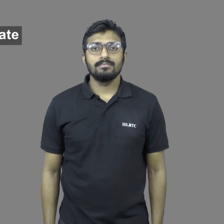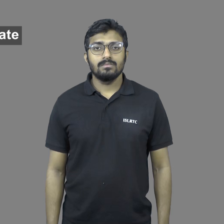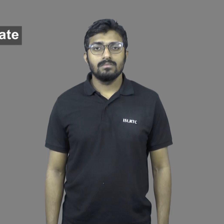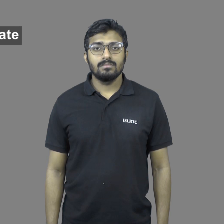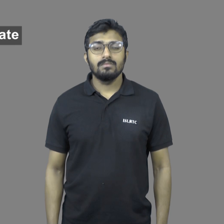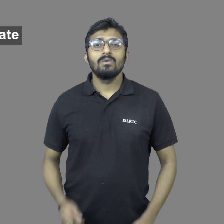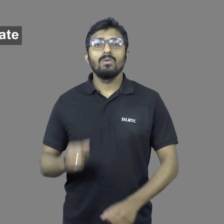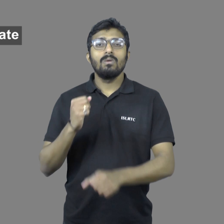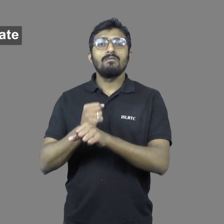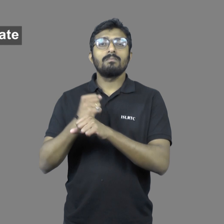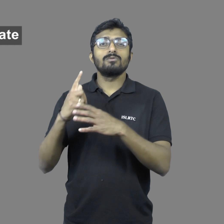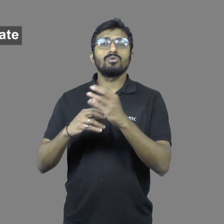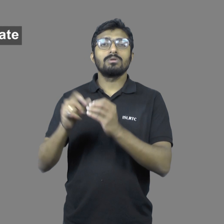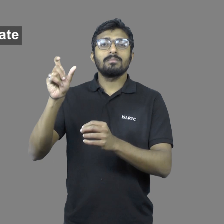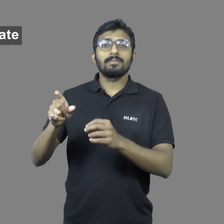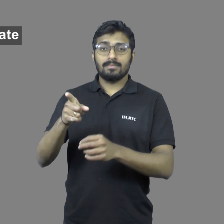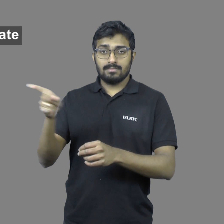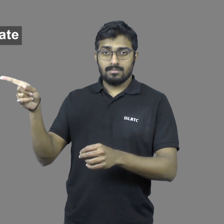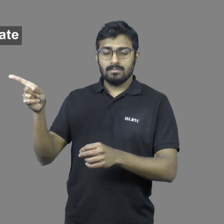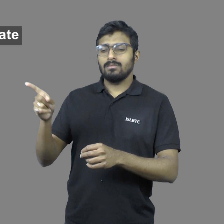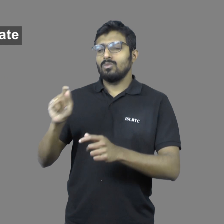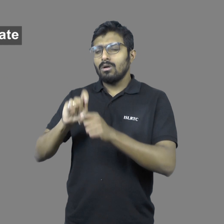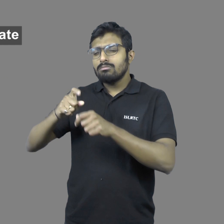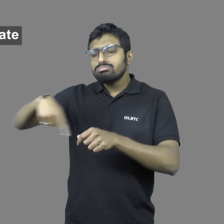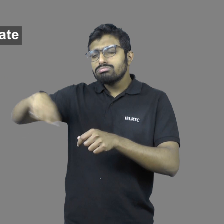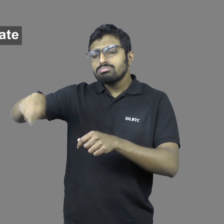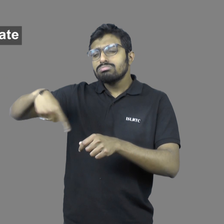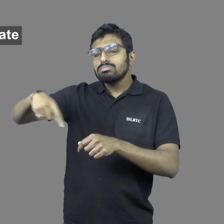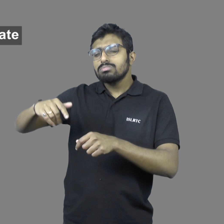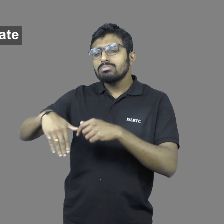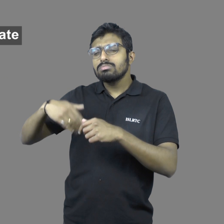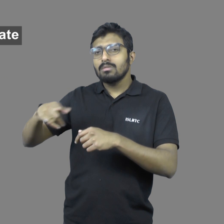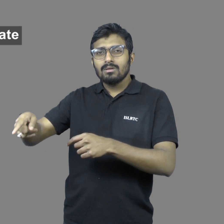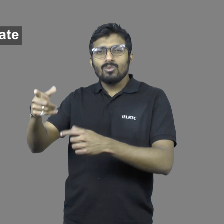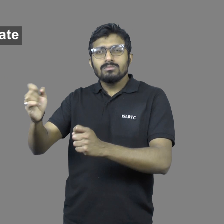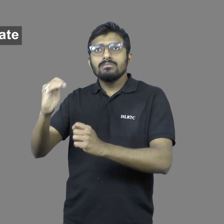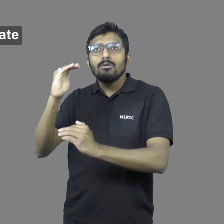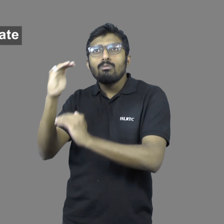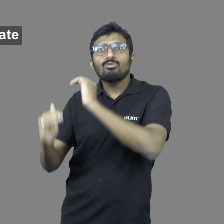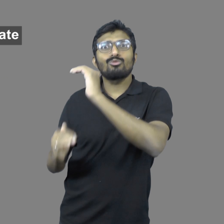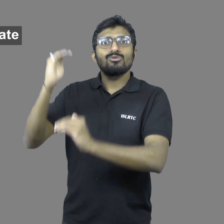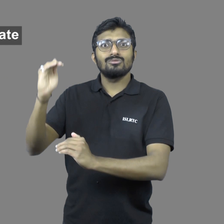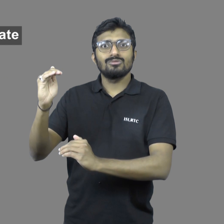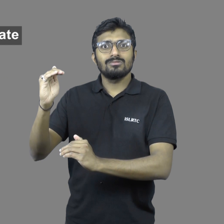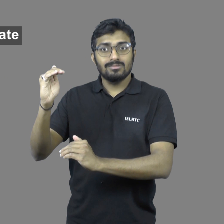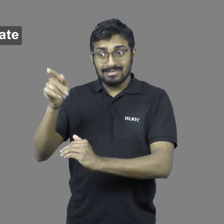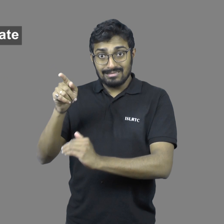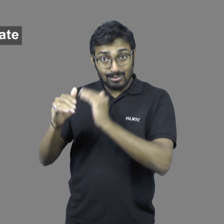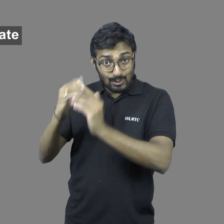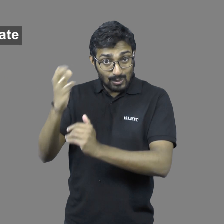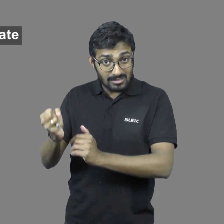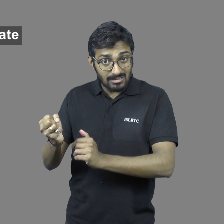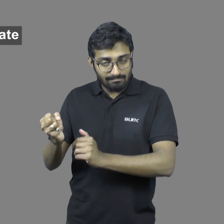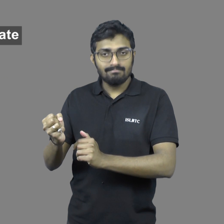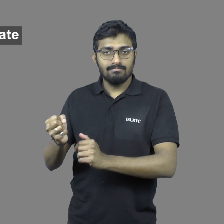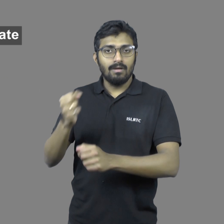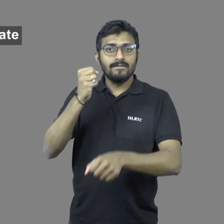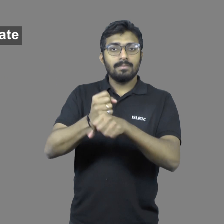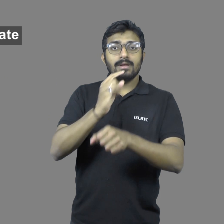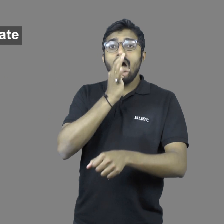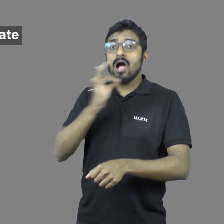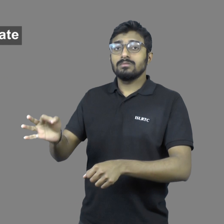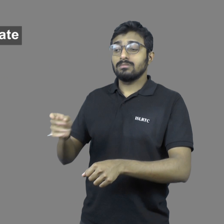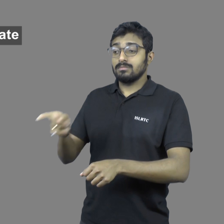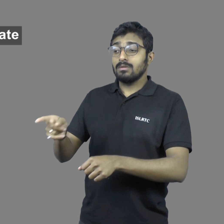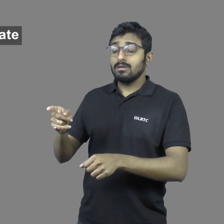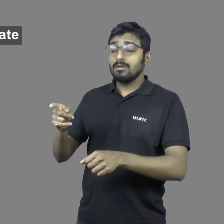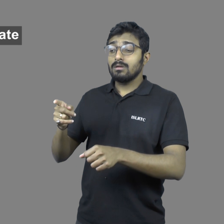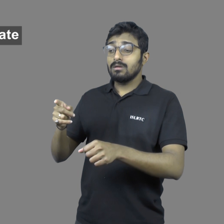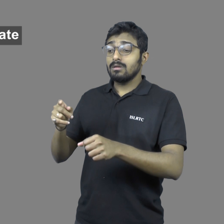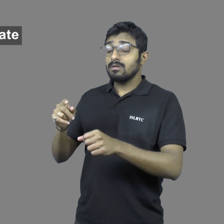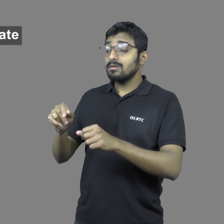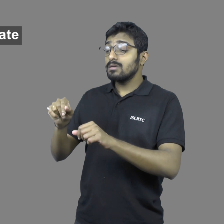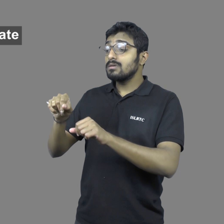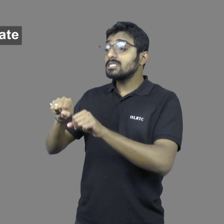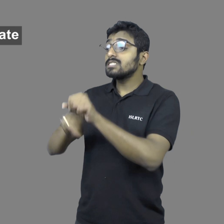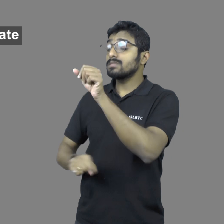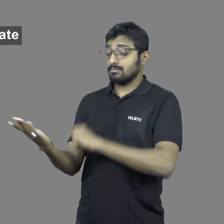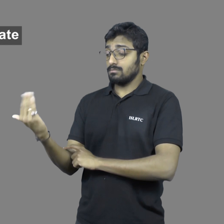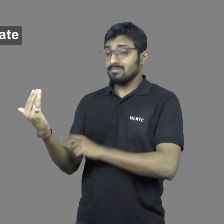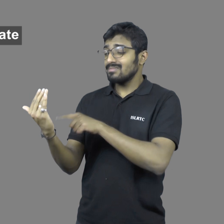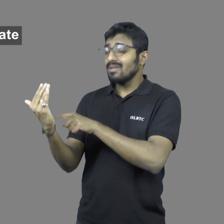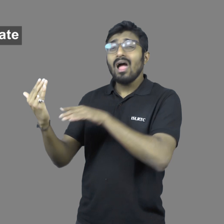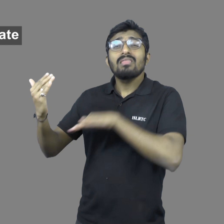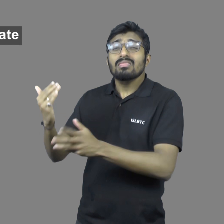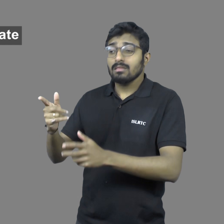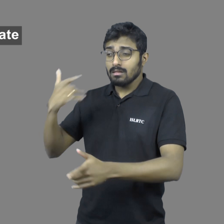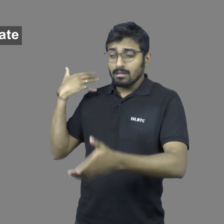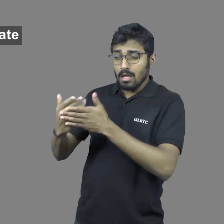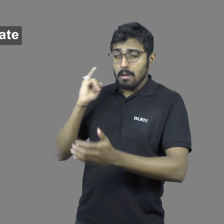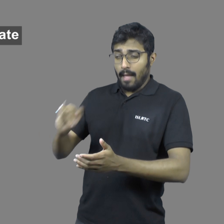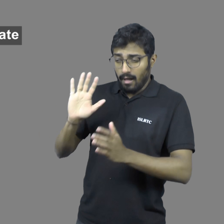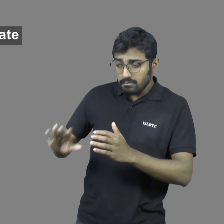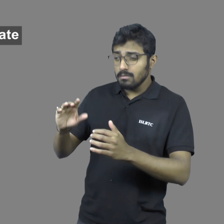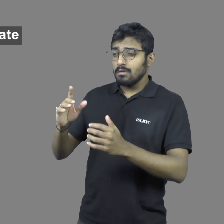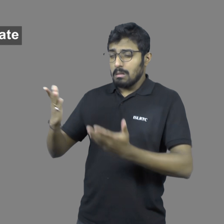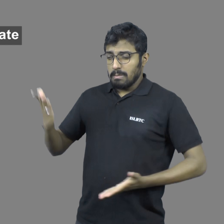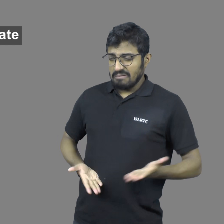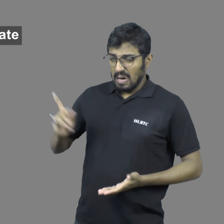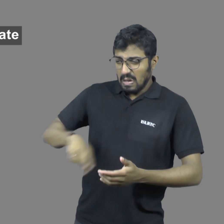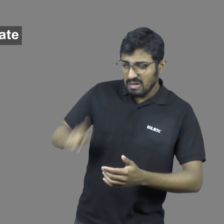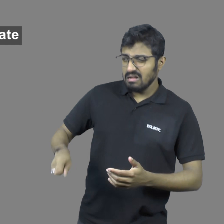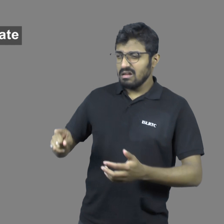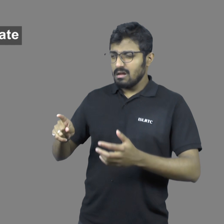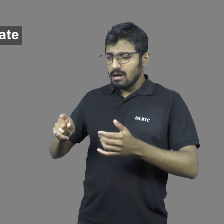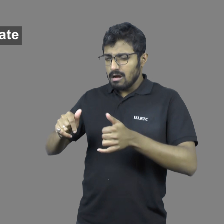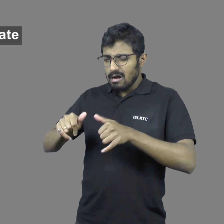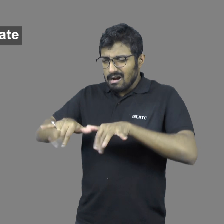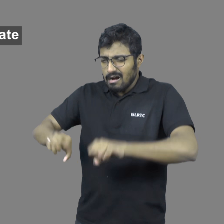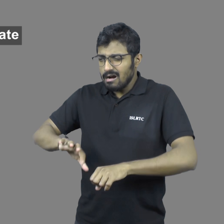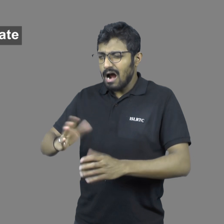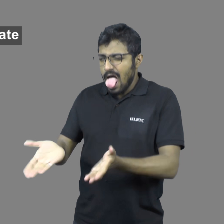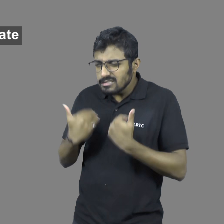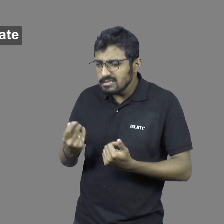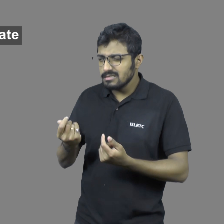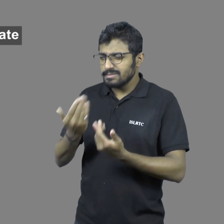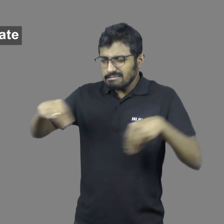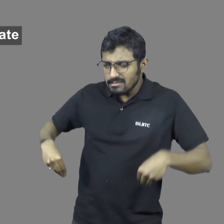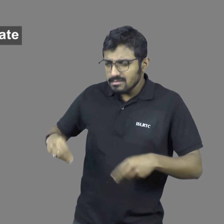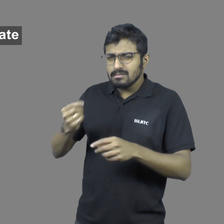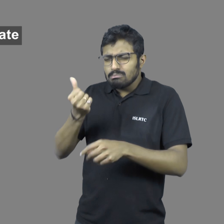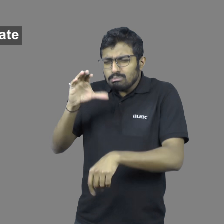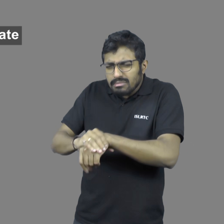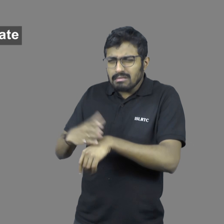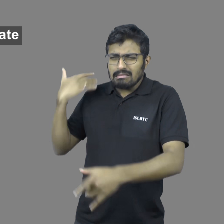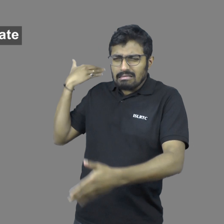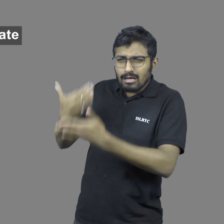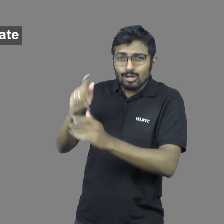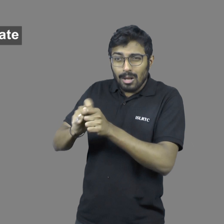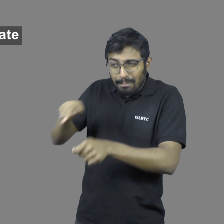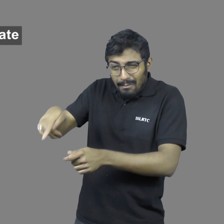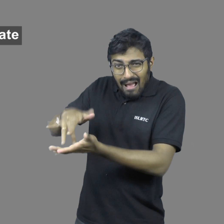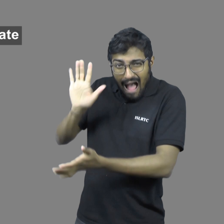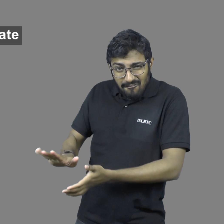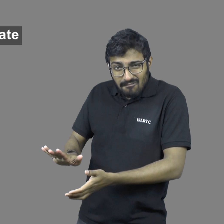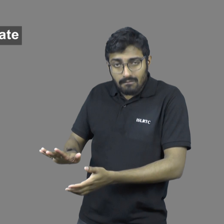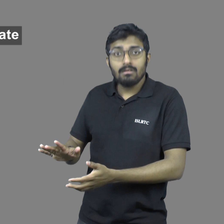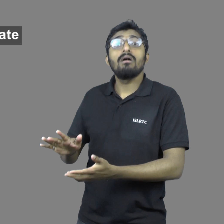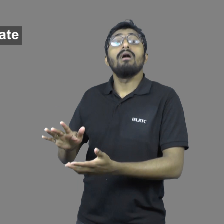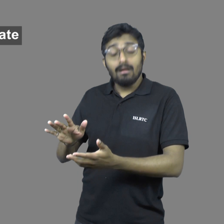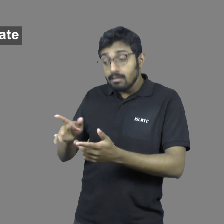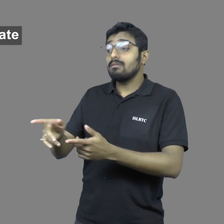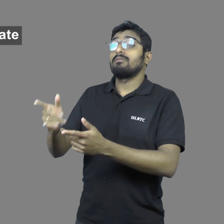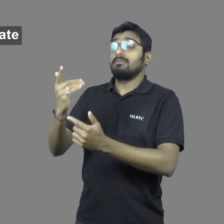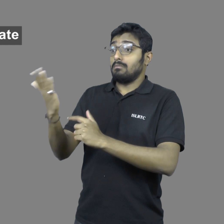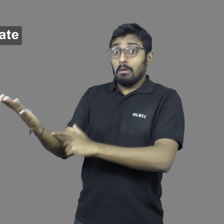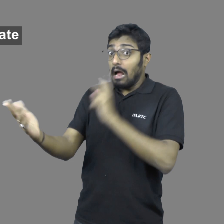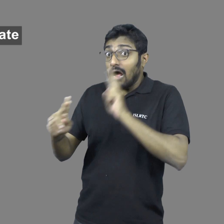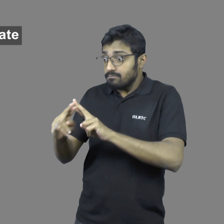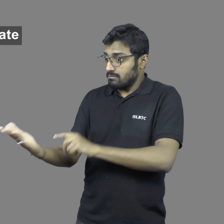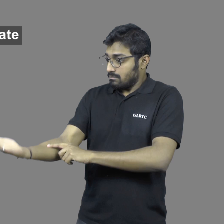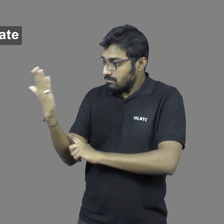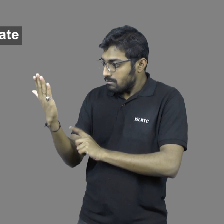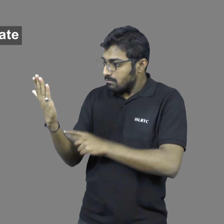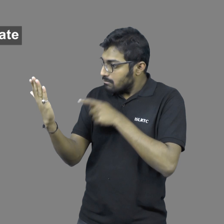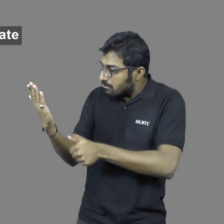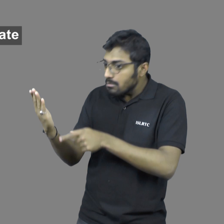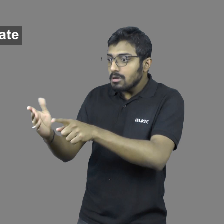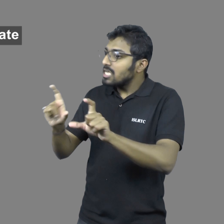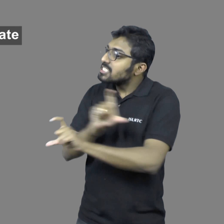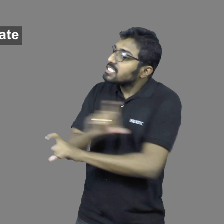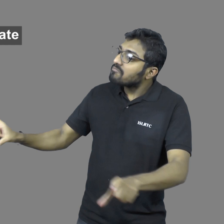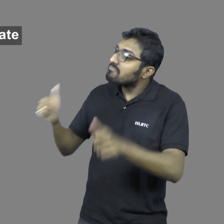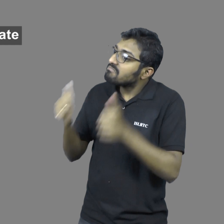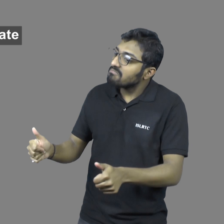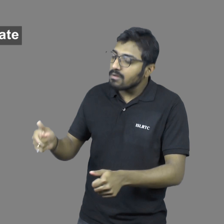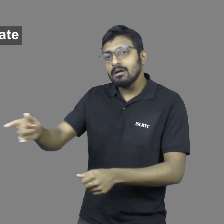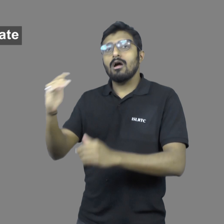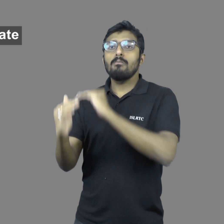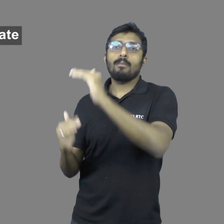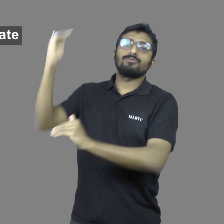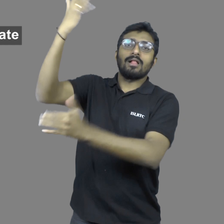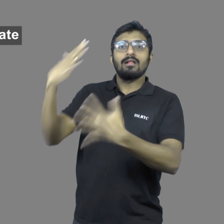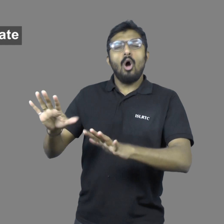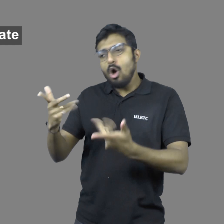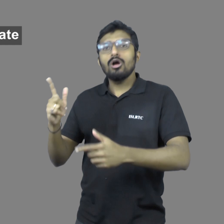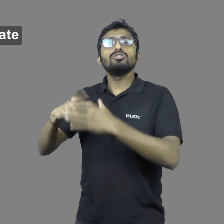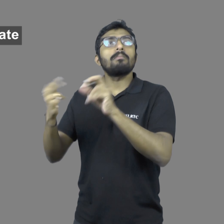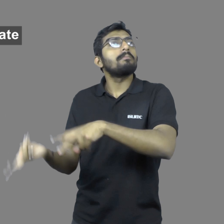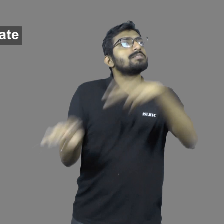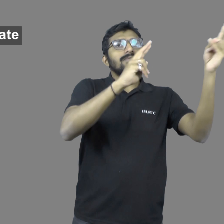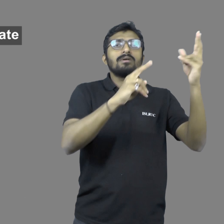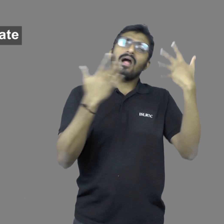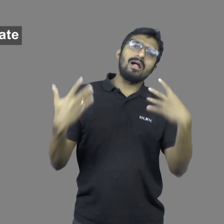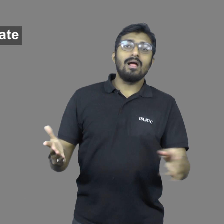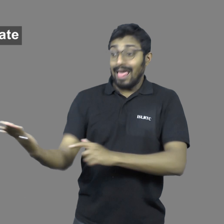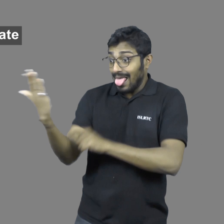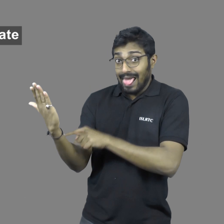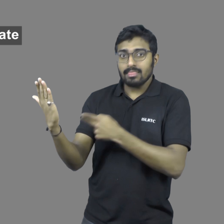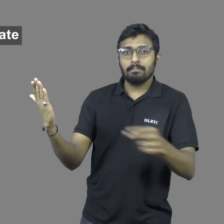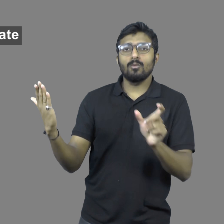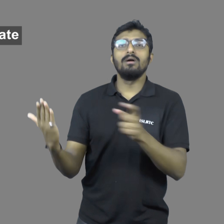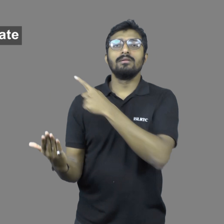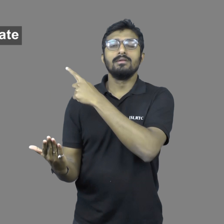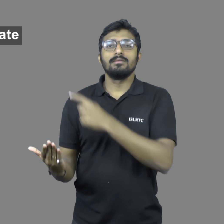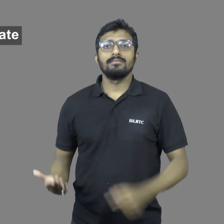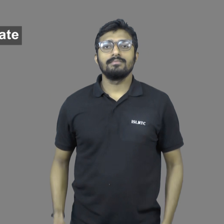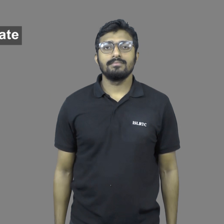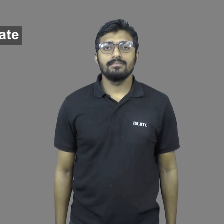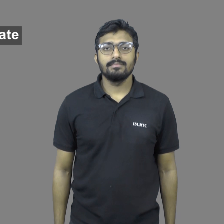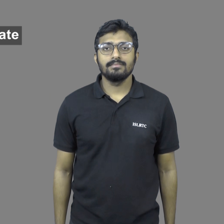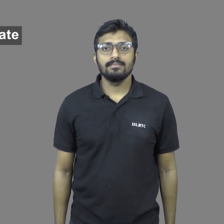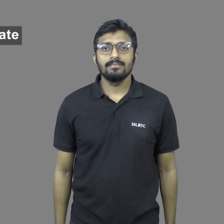Vigilance Certificate